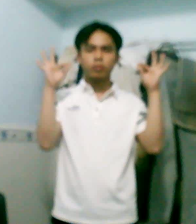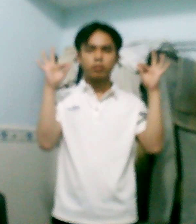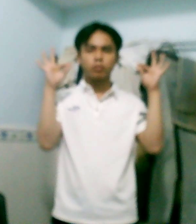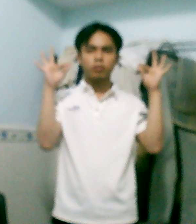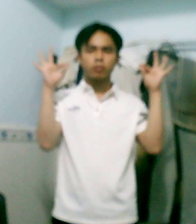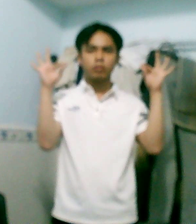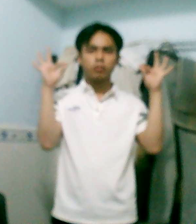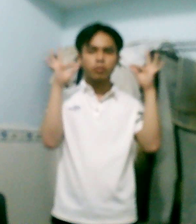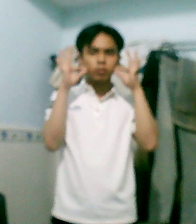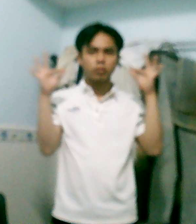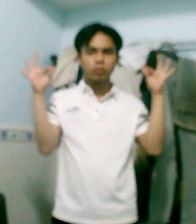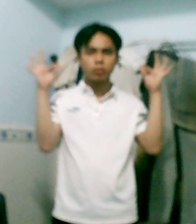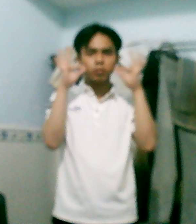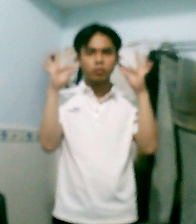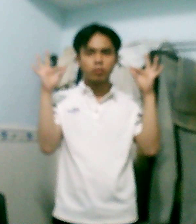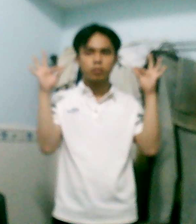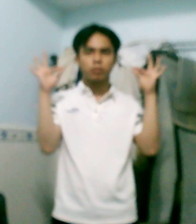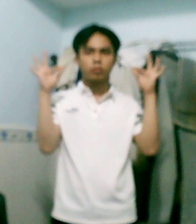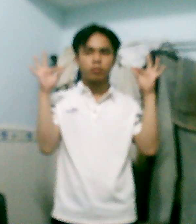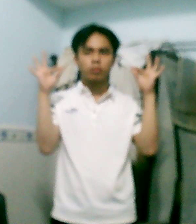meo